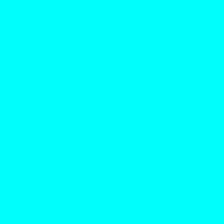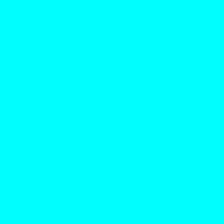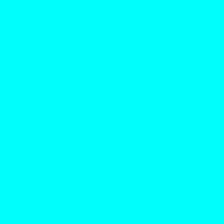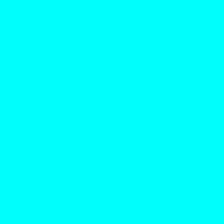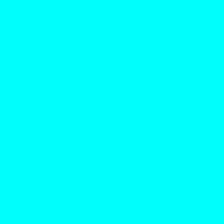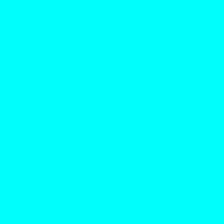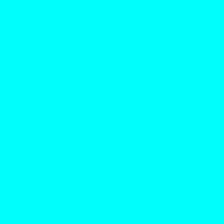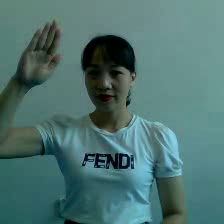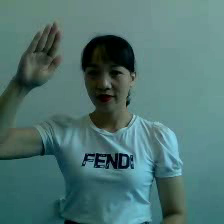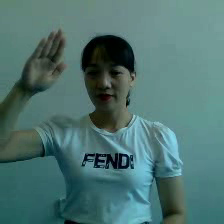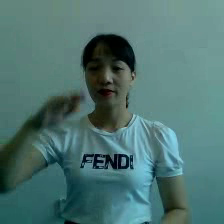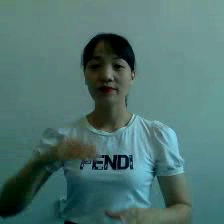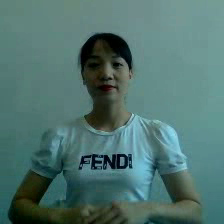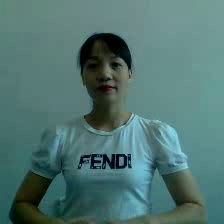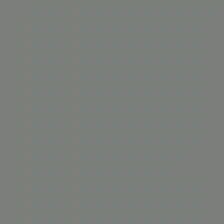Chào